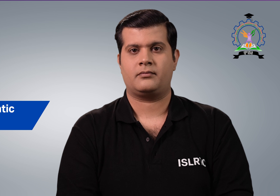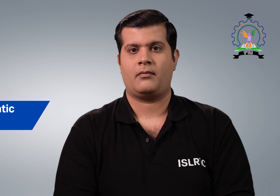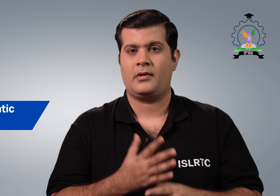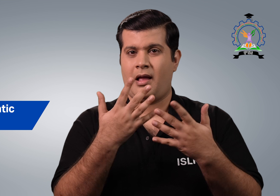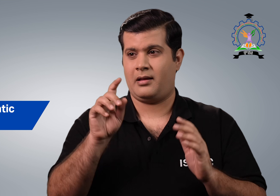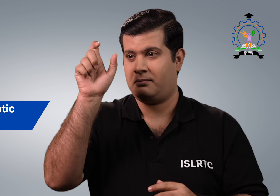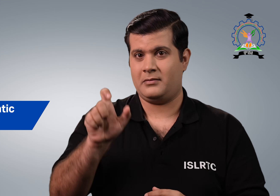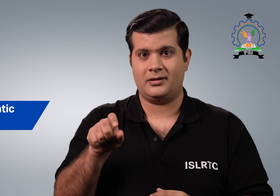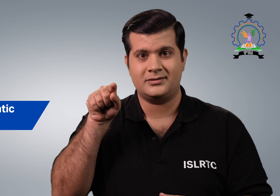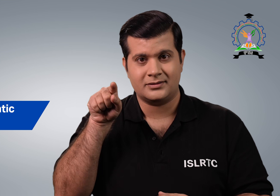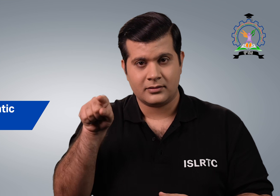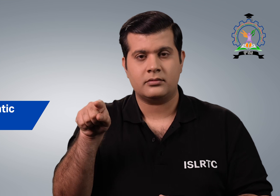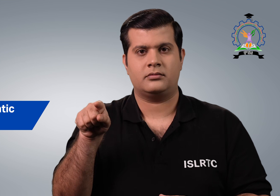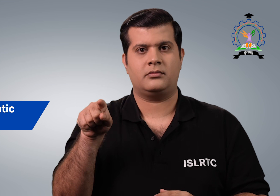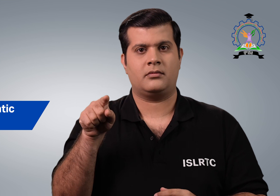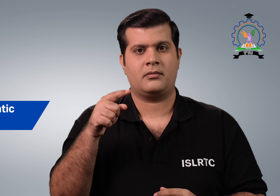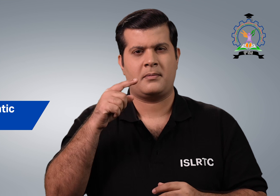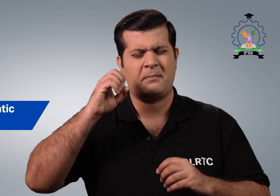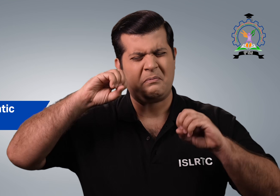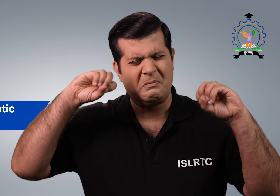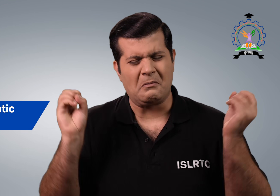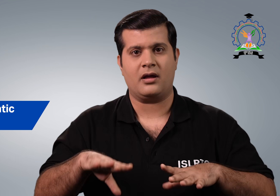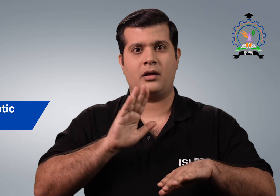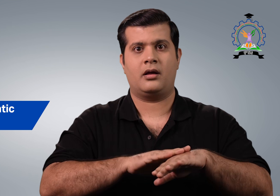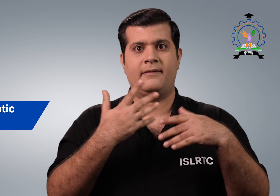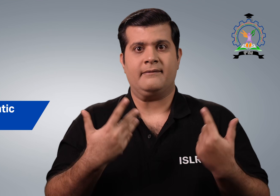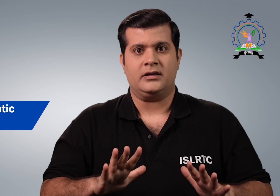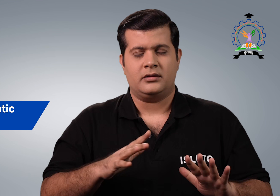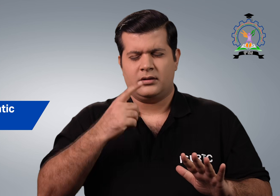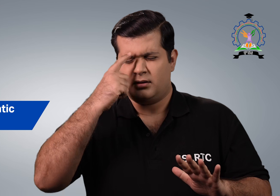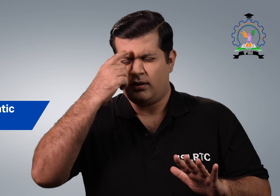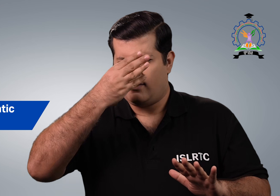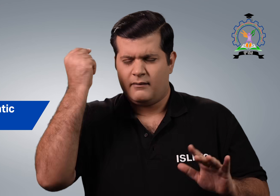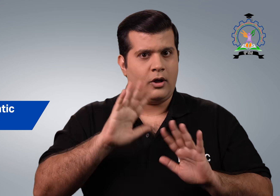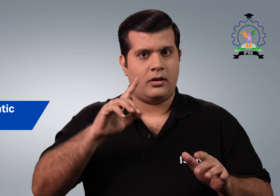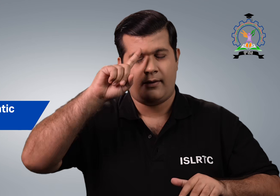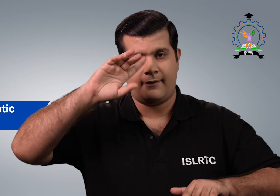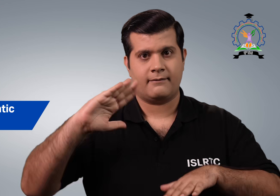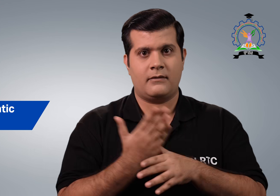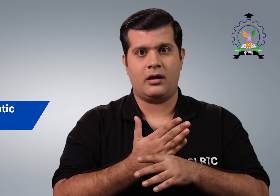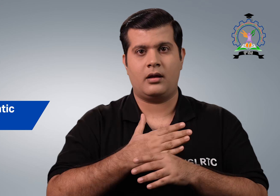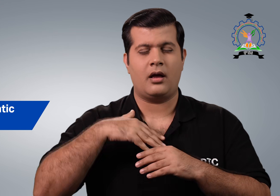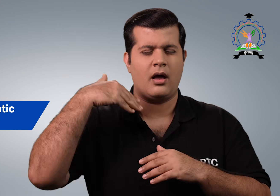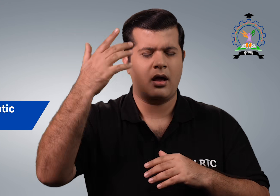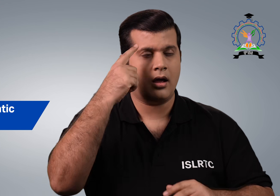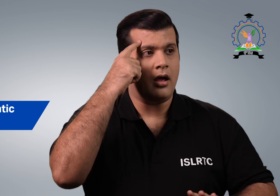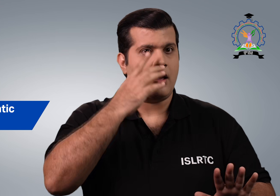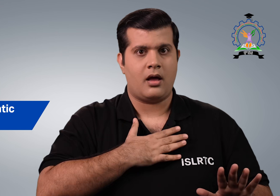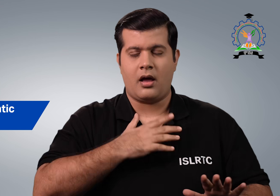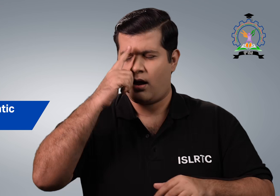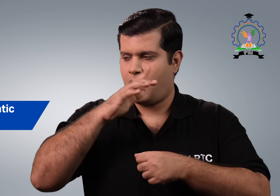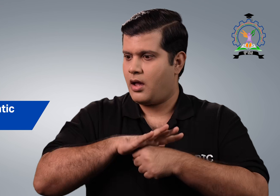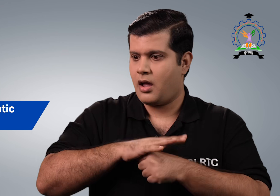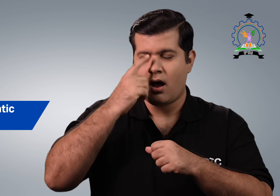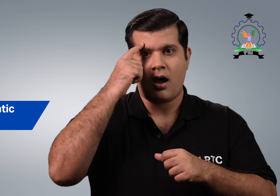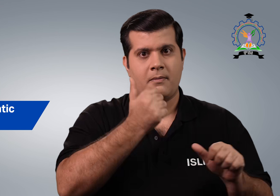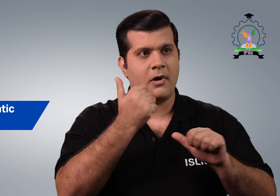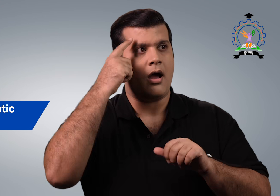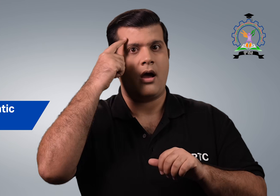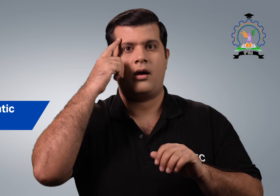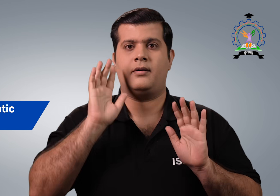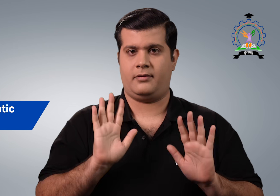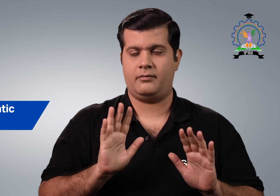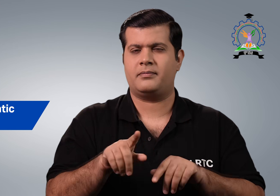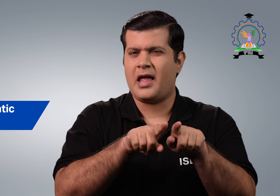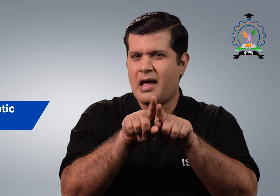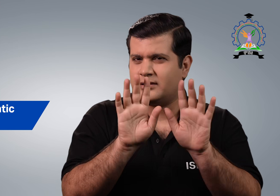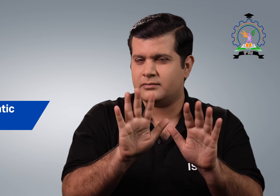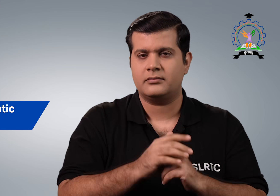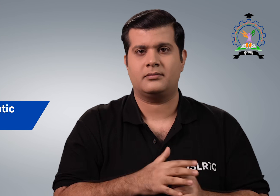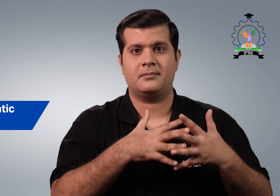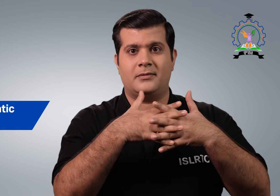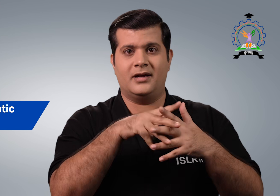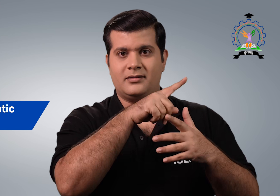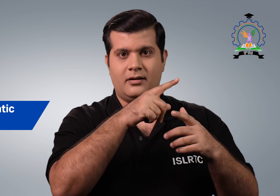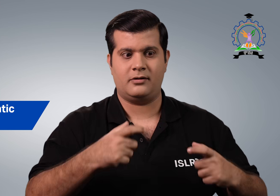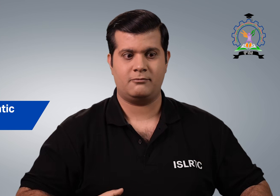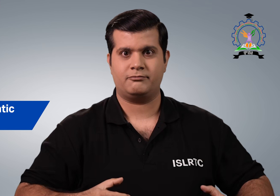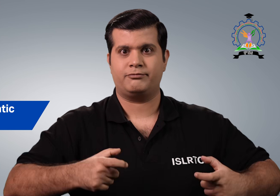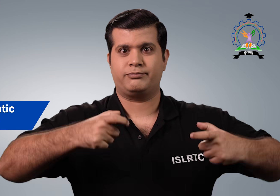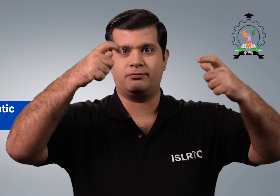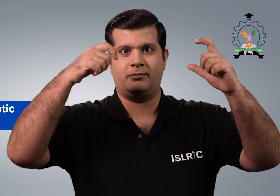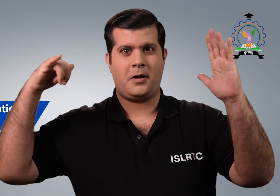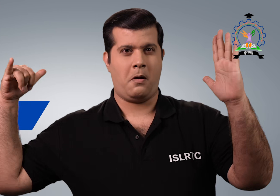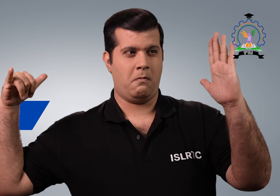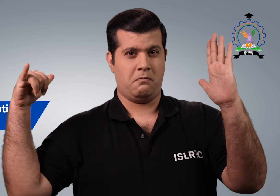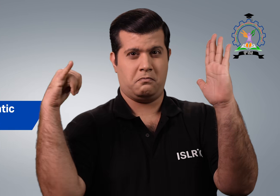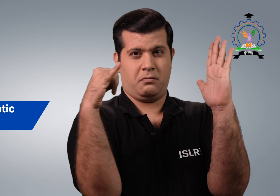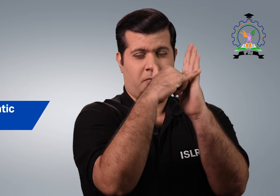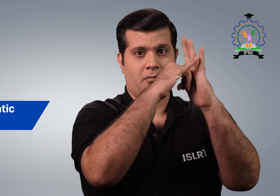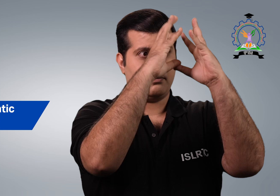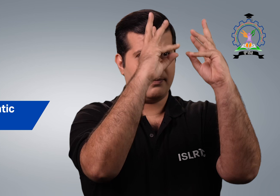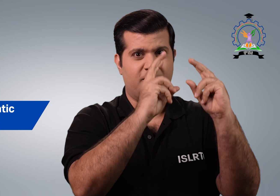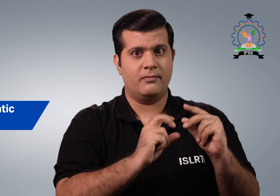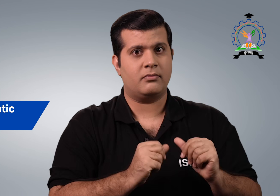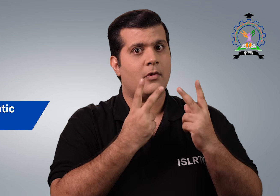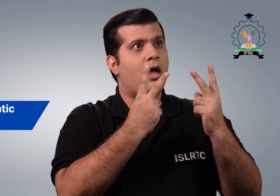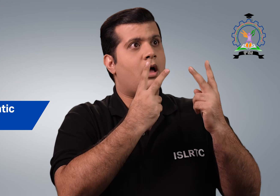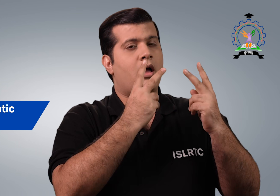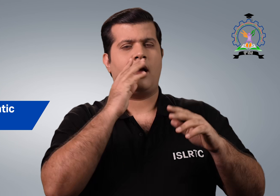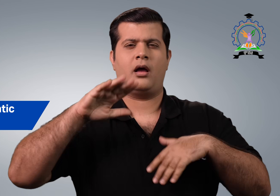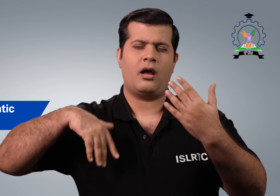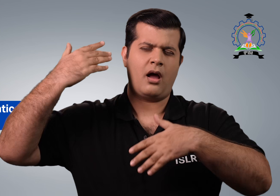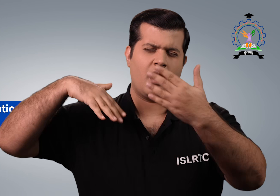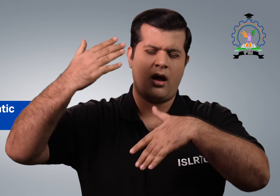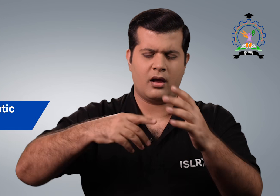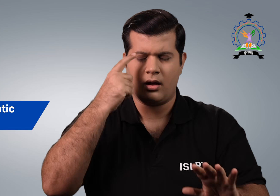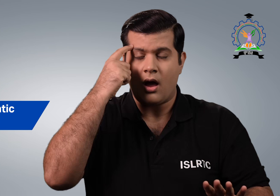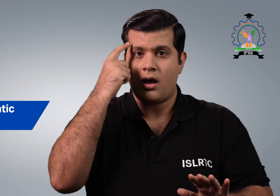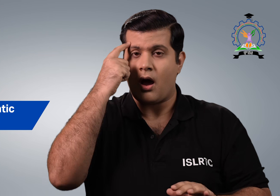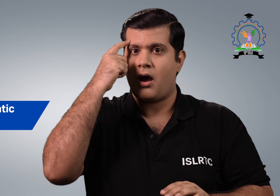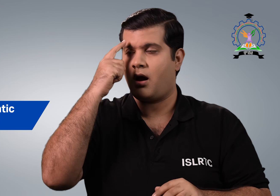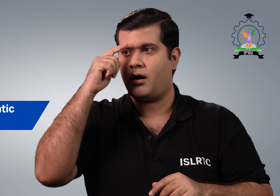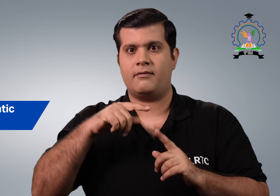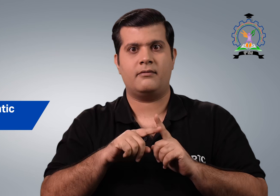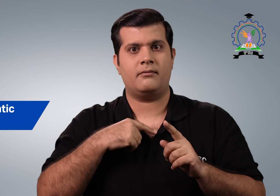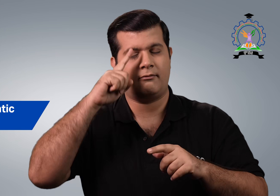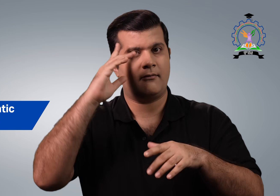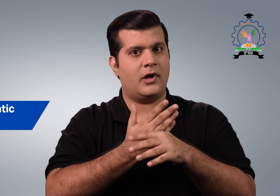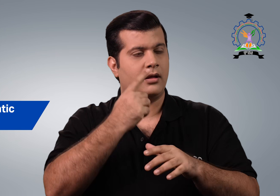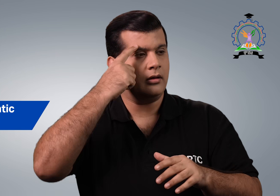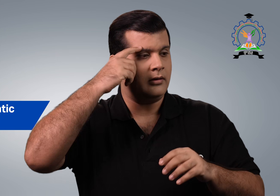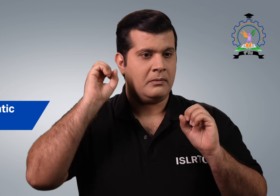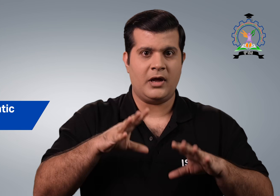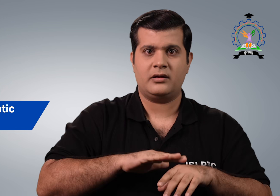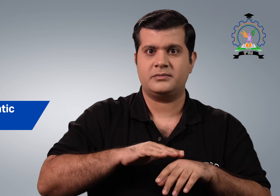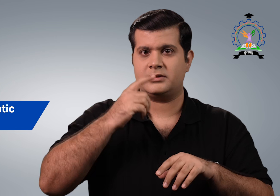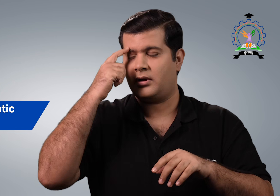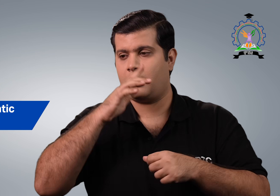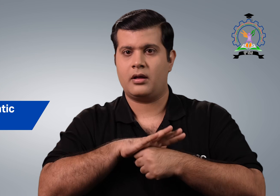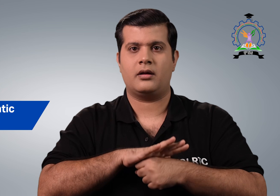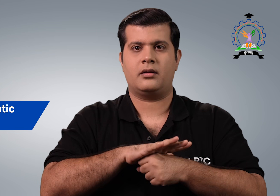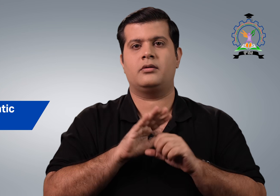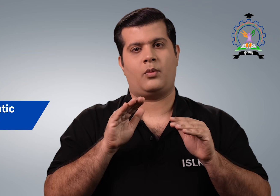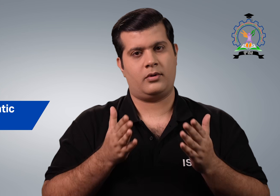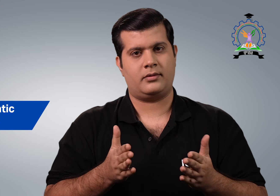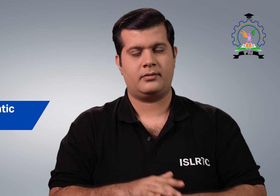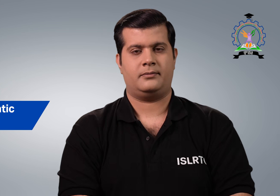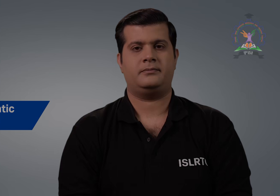PTSD is a mental health condition caused by an extremely stressful or terrifying event which cannot be forgotten. Thoughts about the event causes severe anxiety. For example, people who witnessed the attack on the Twin Tower in USA, face PTSD.